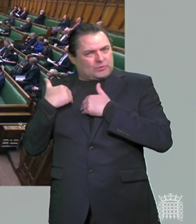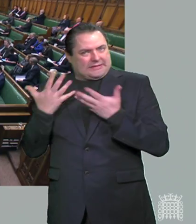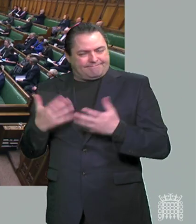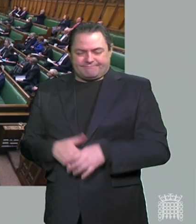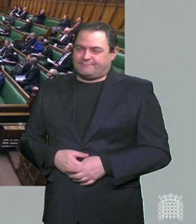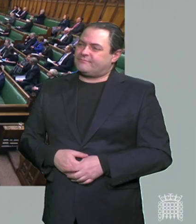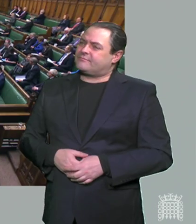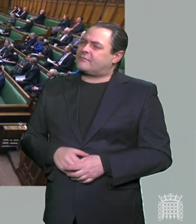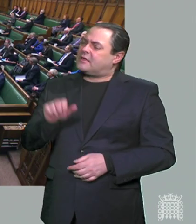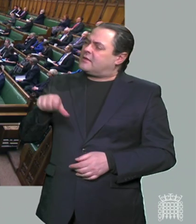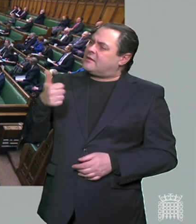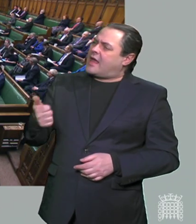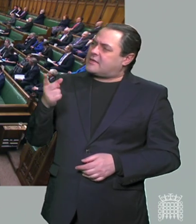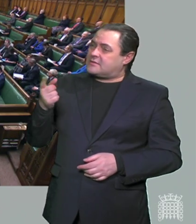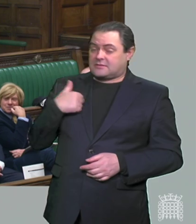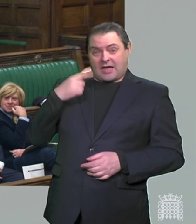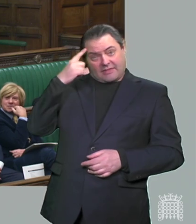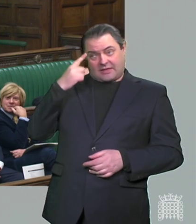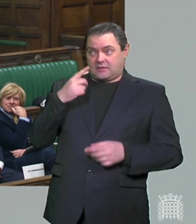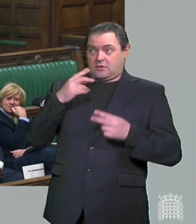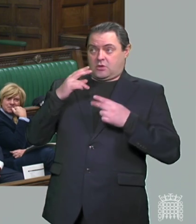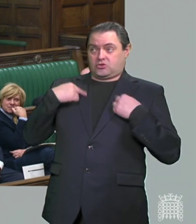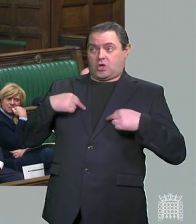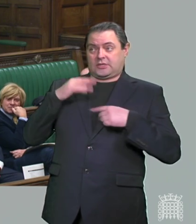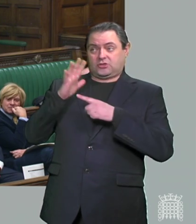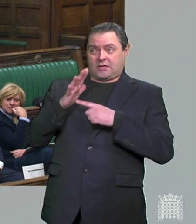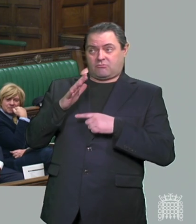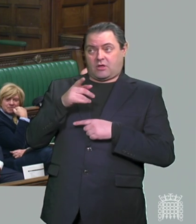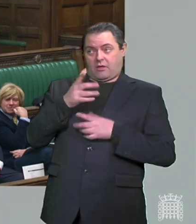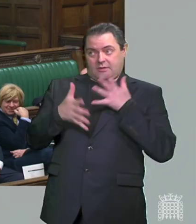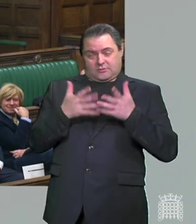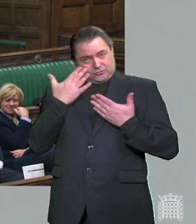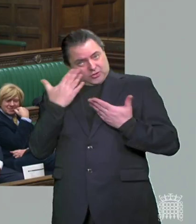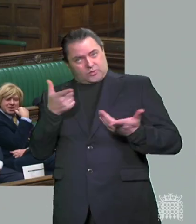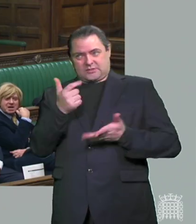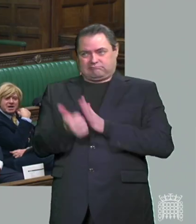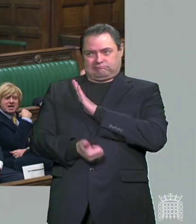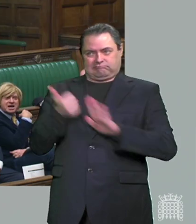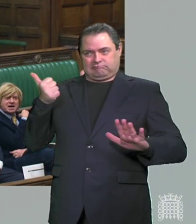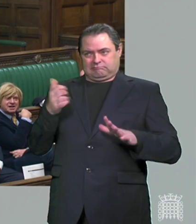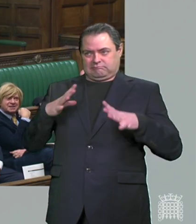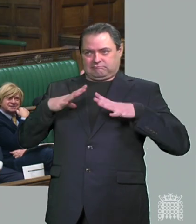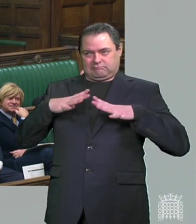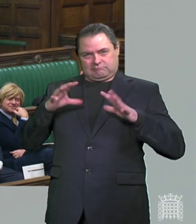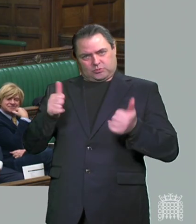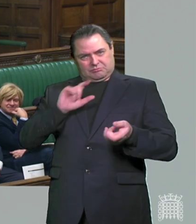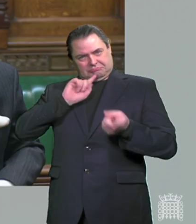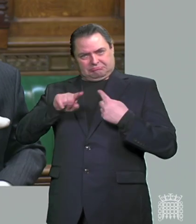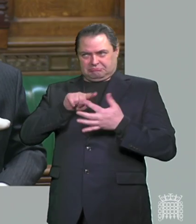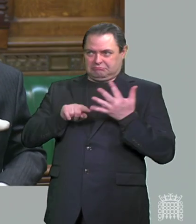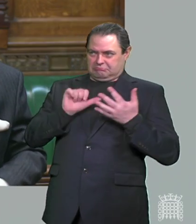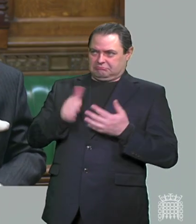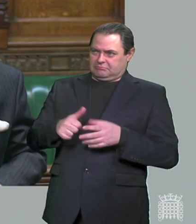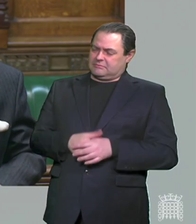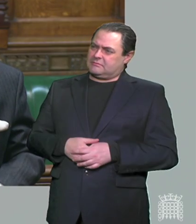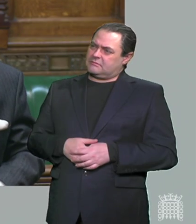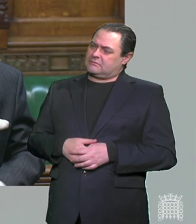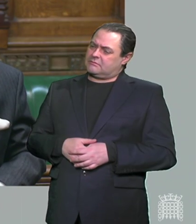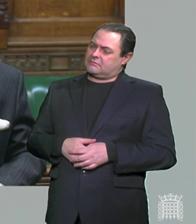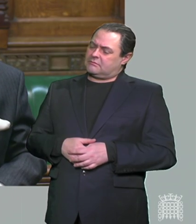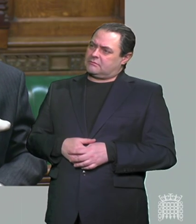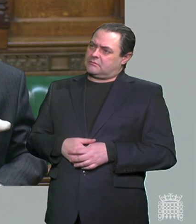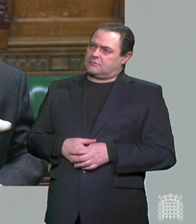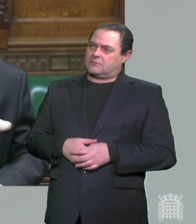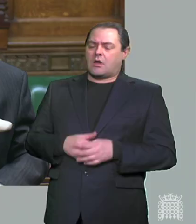I think the Attorney General has just demonstrated that she and the Solicitor General are well up to the task of internal inquiries.